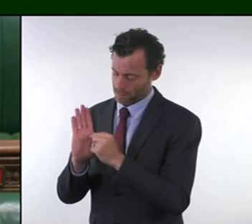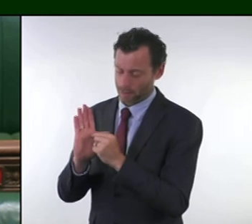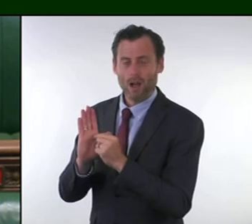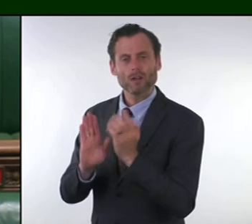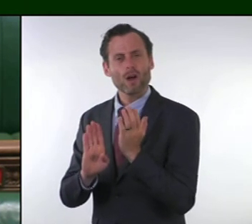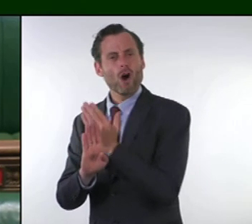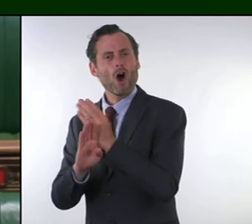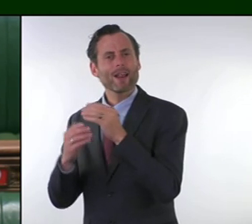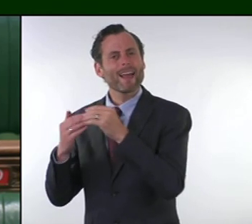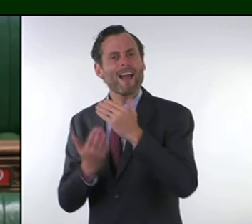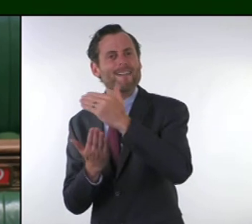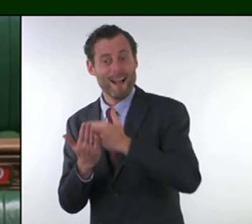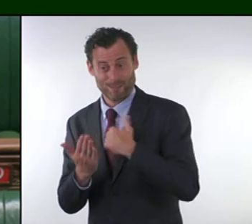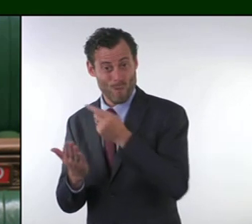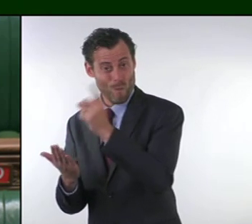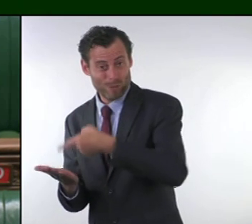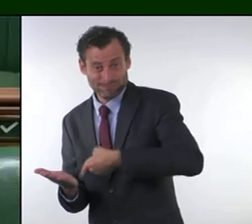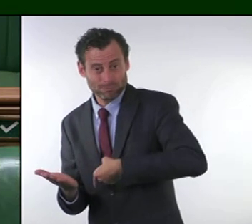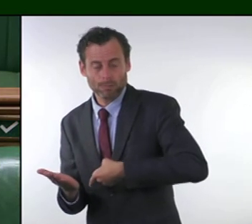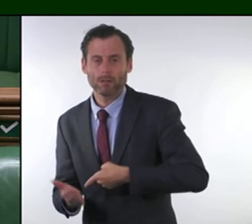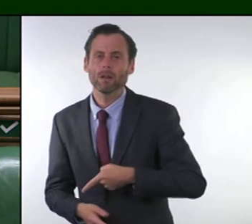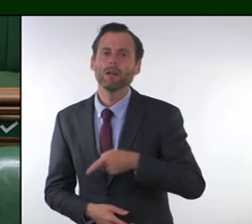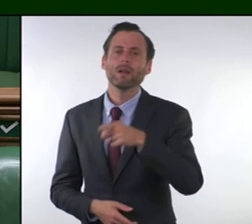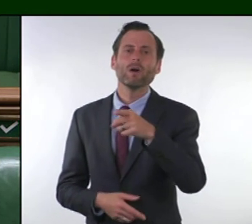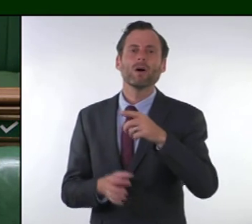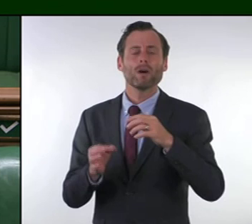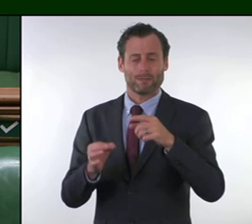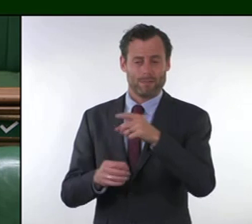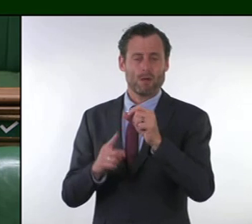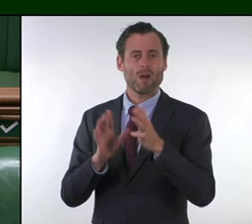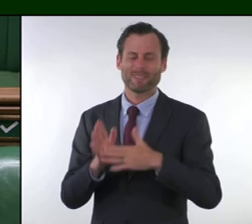The Prime Minister, typically flippant, simply said it was “not true”.